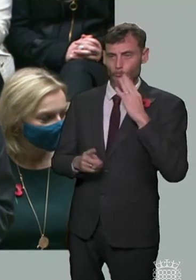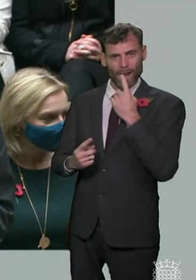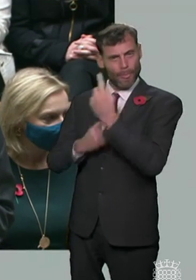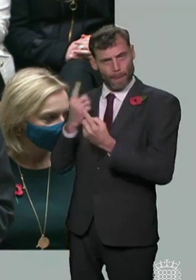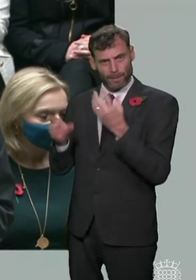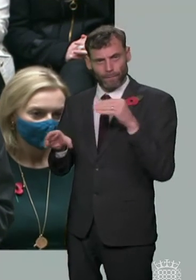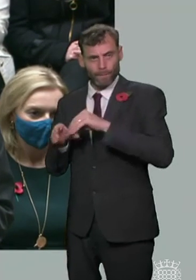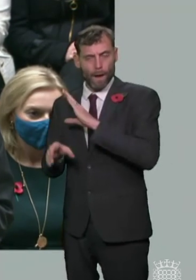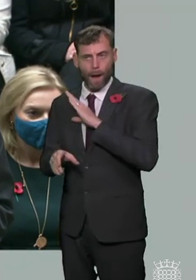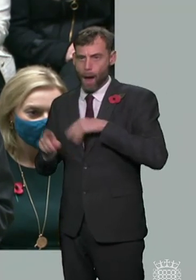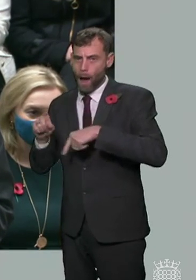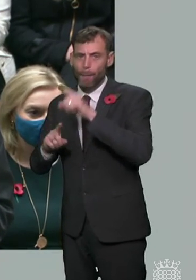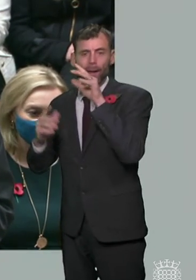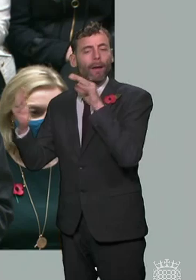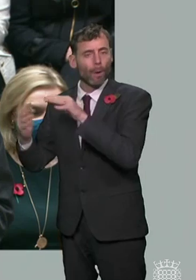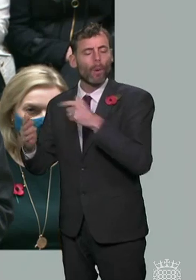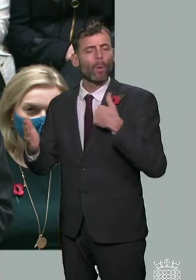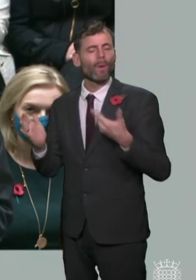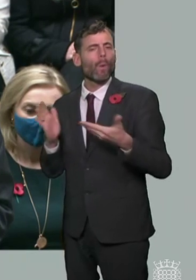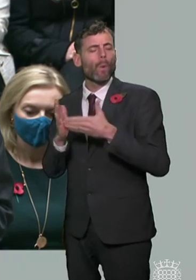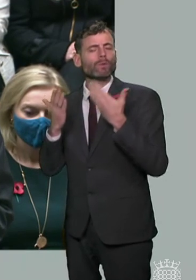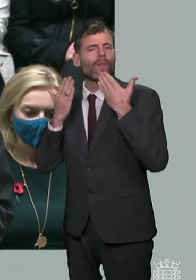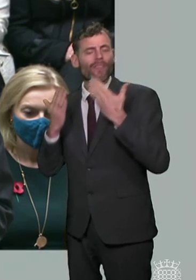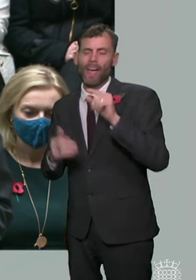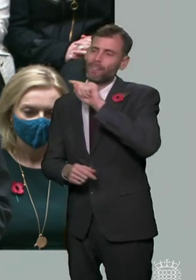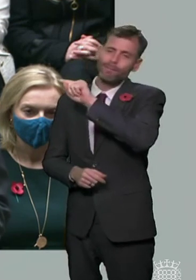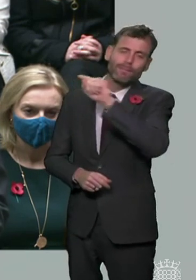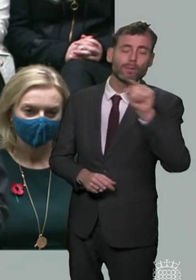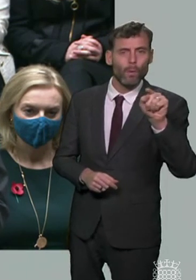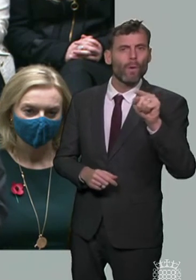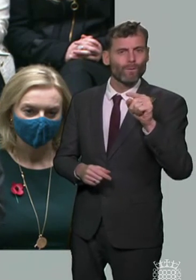We also thank the members of our armed forces who continue to do so today.